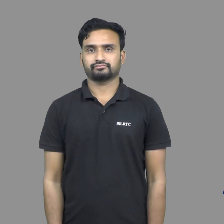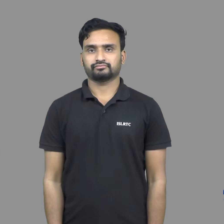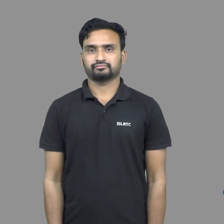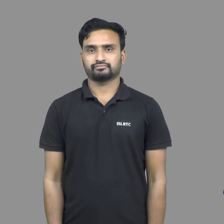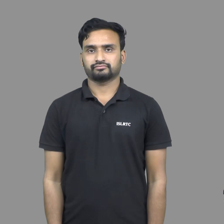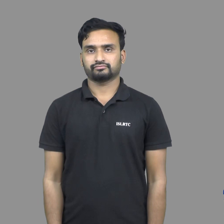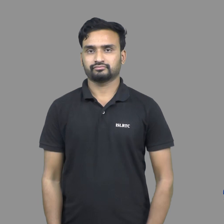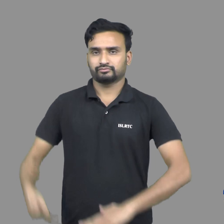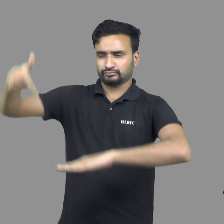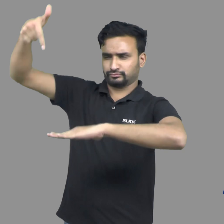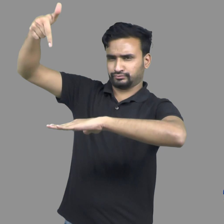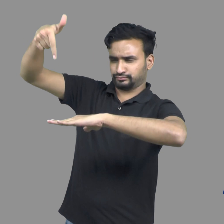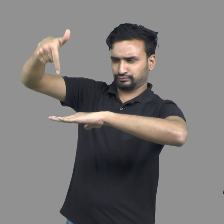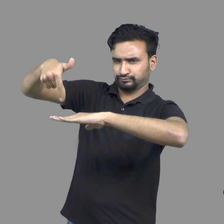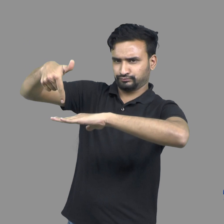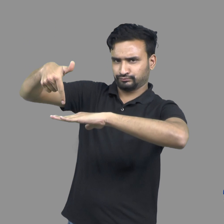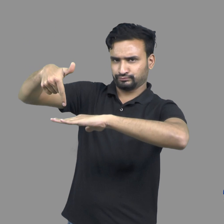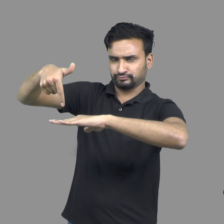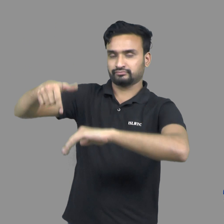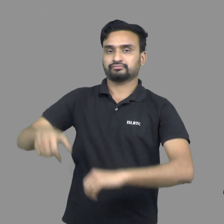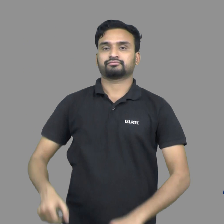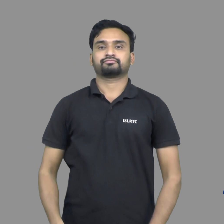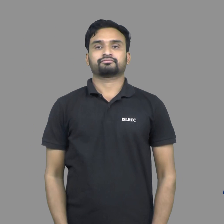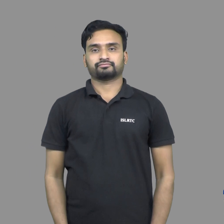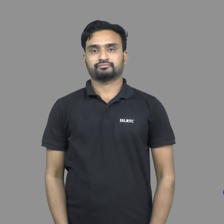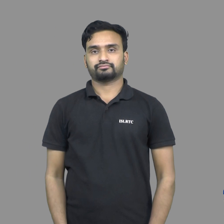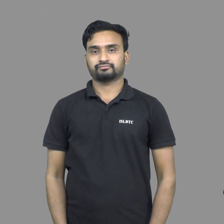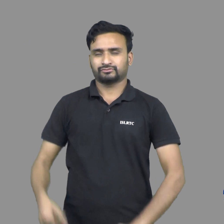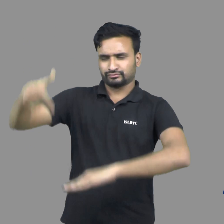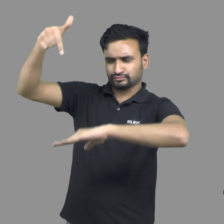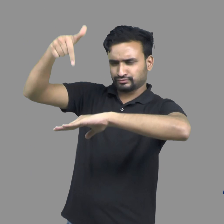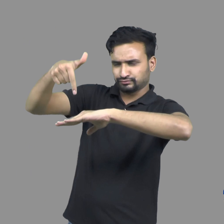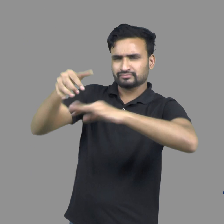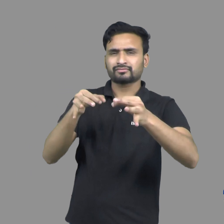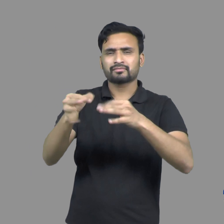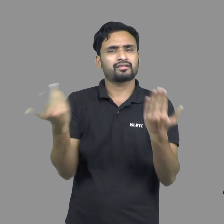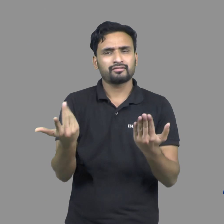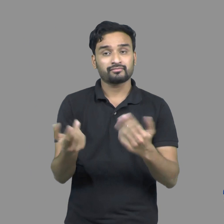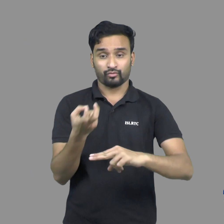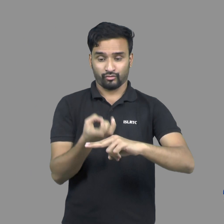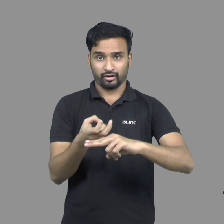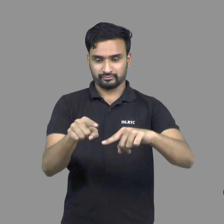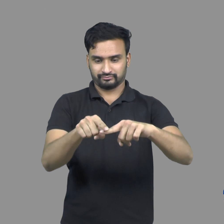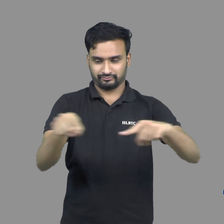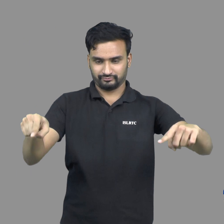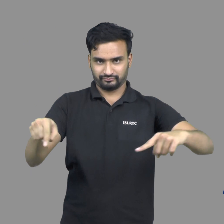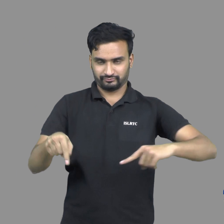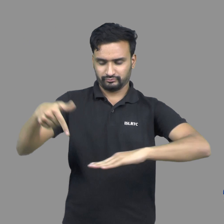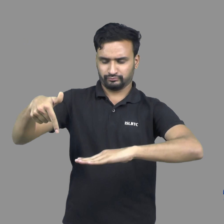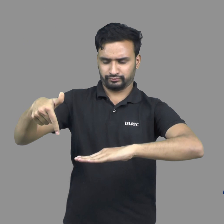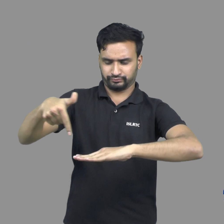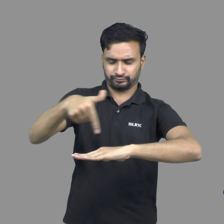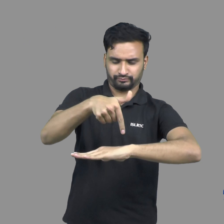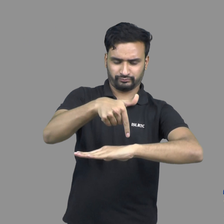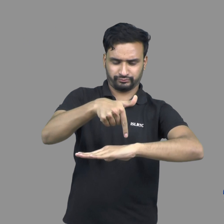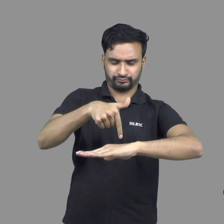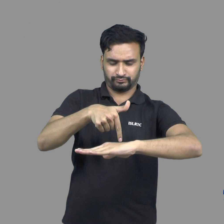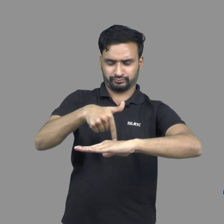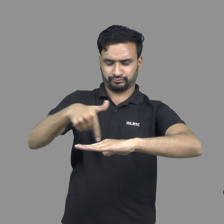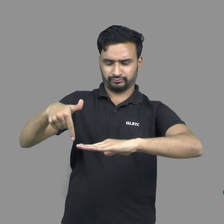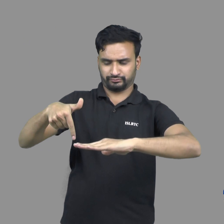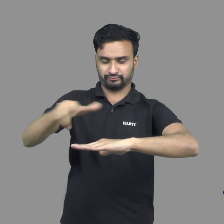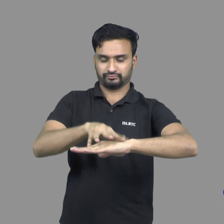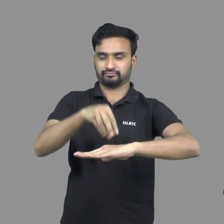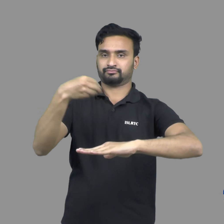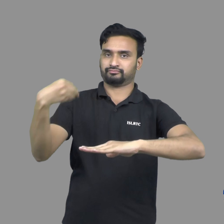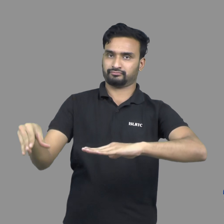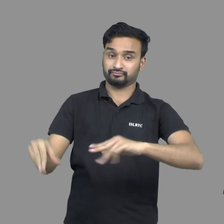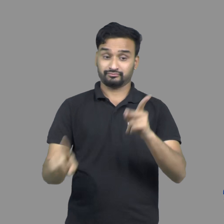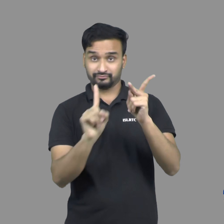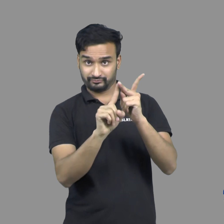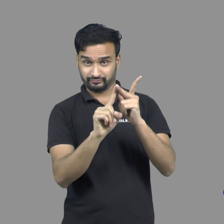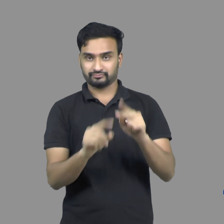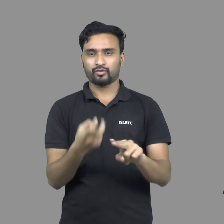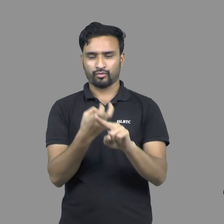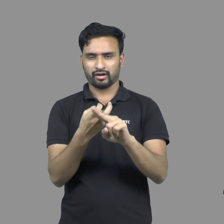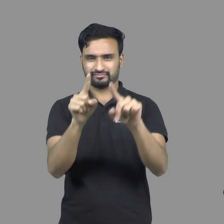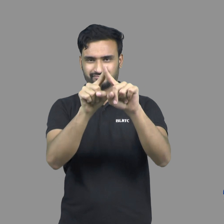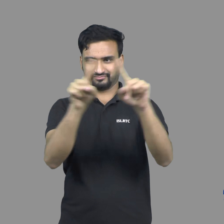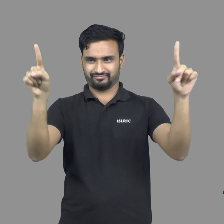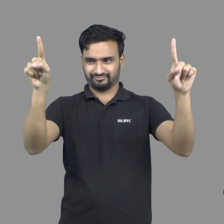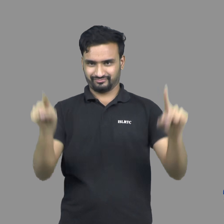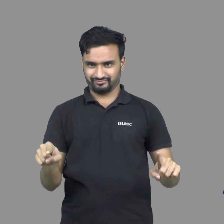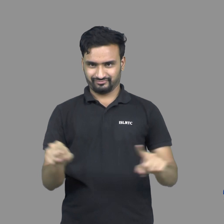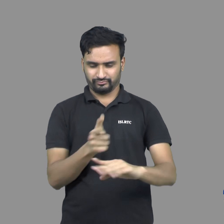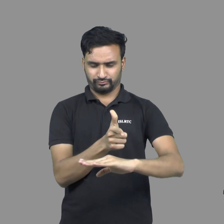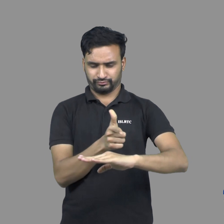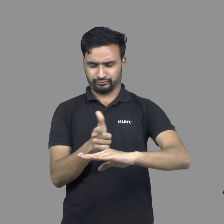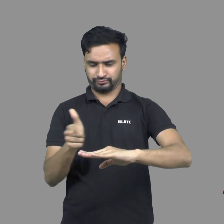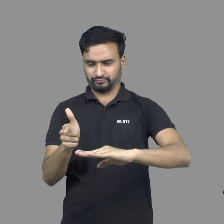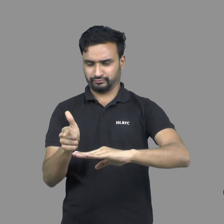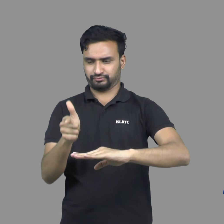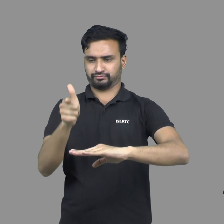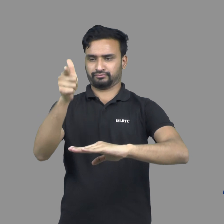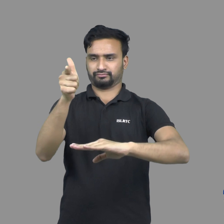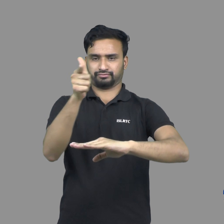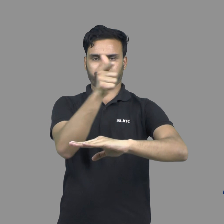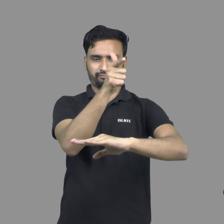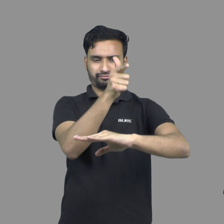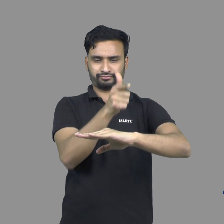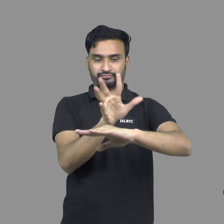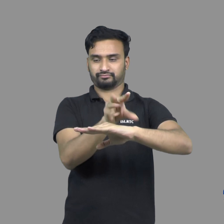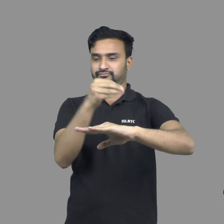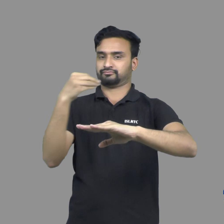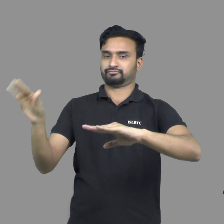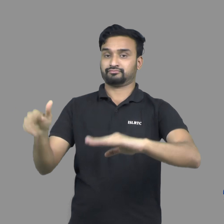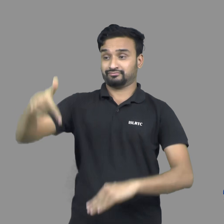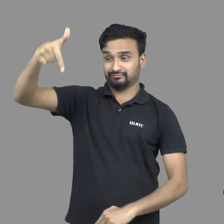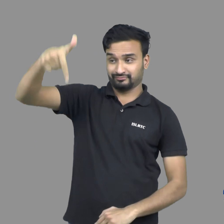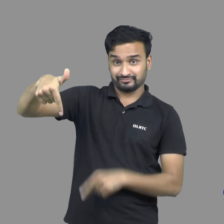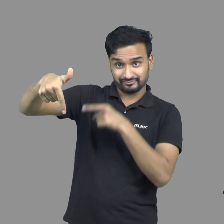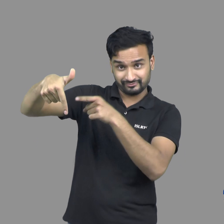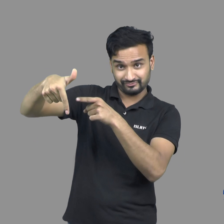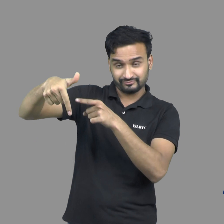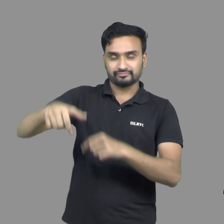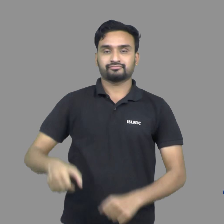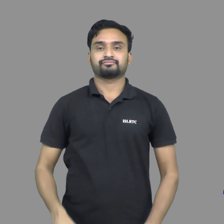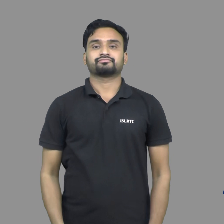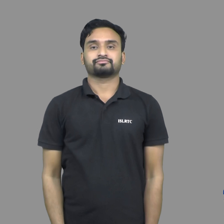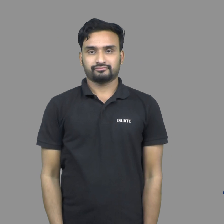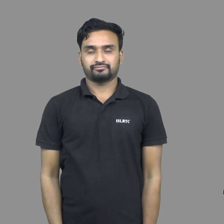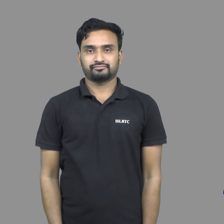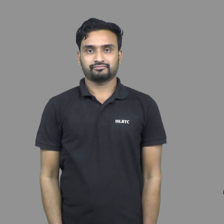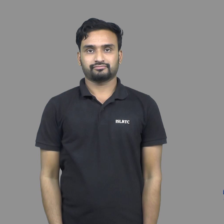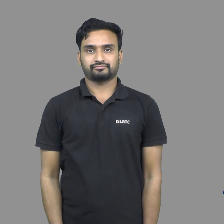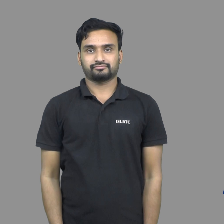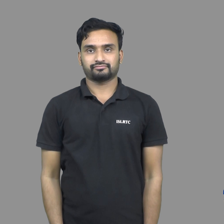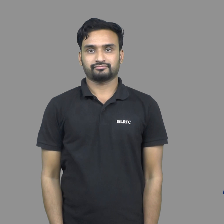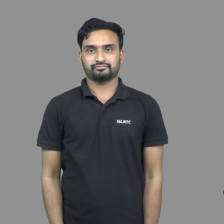Grinding Machine